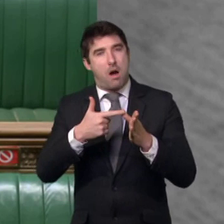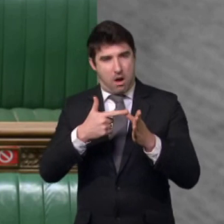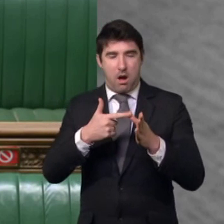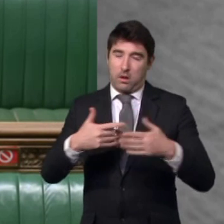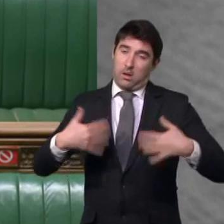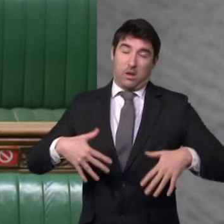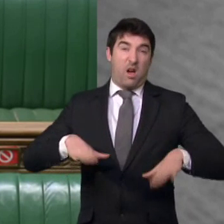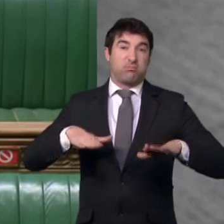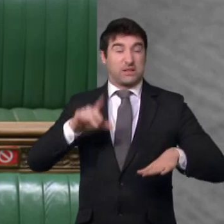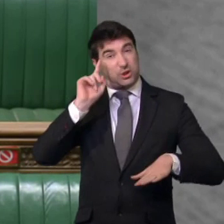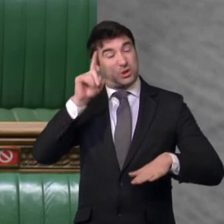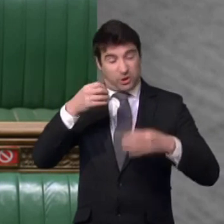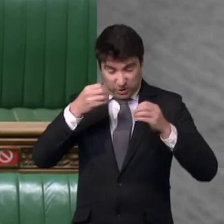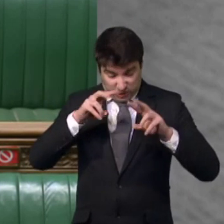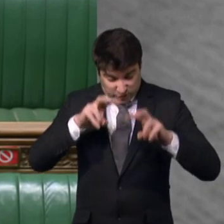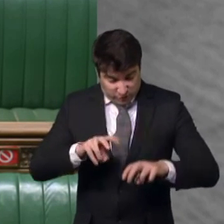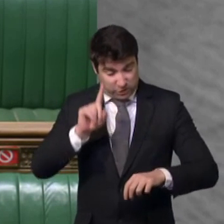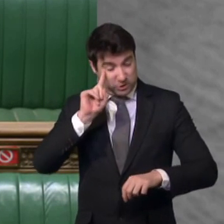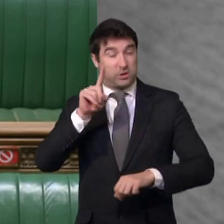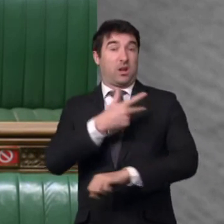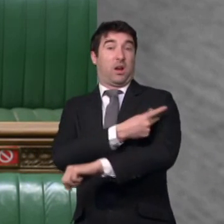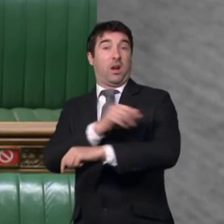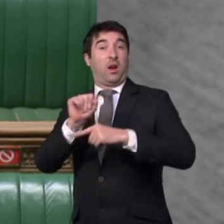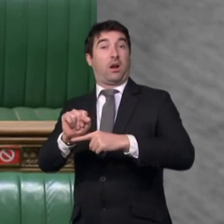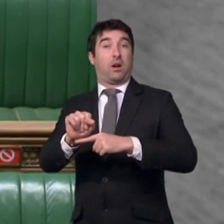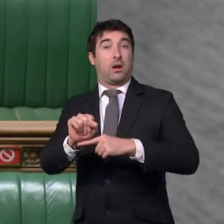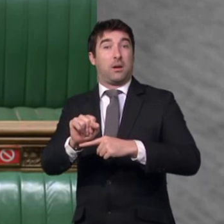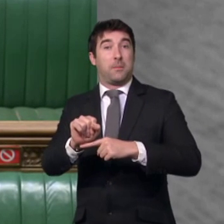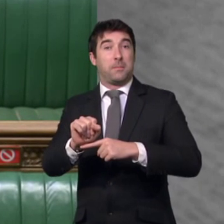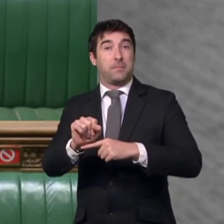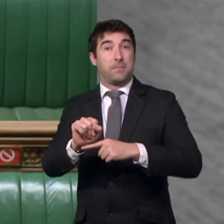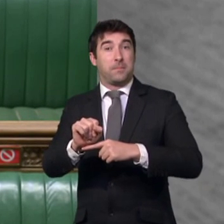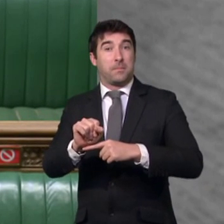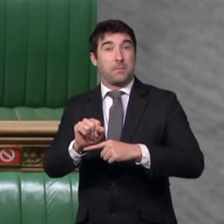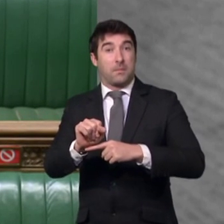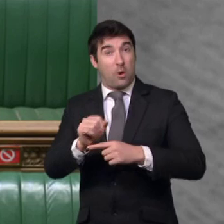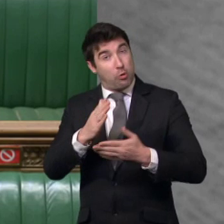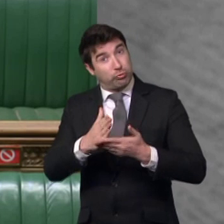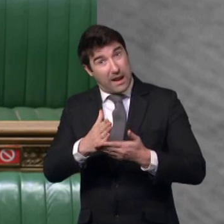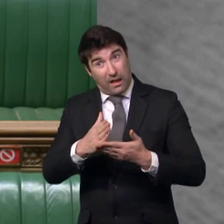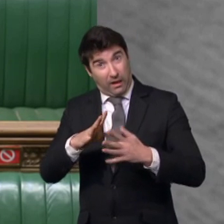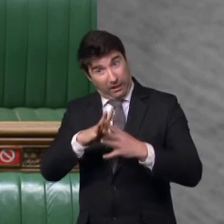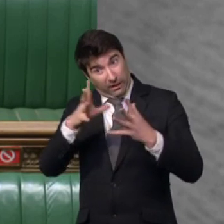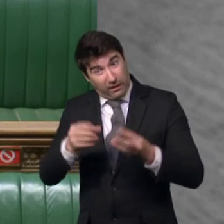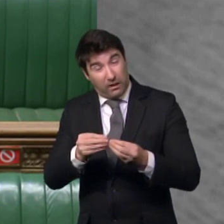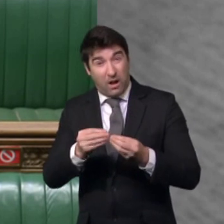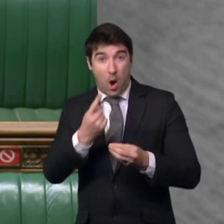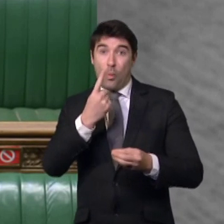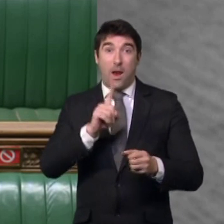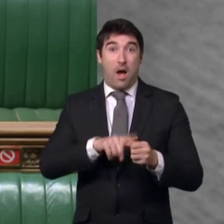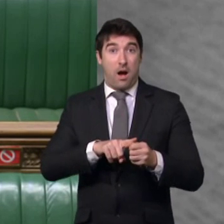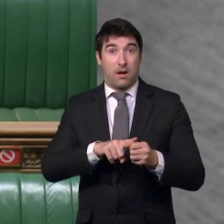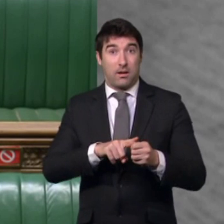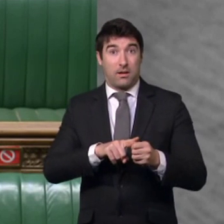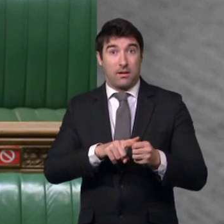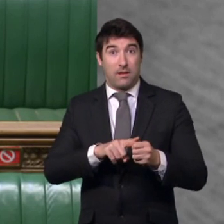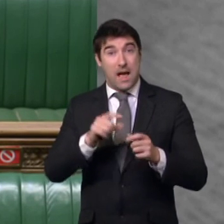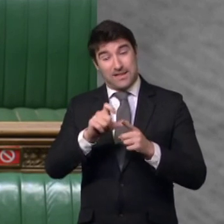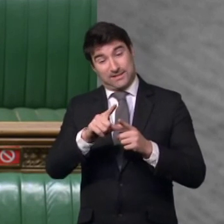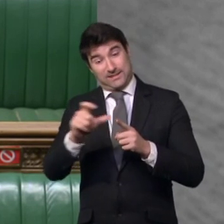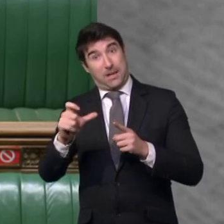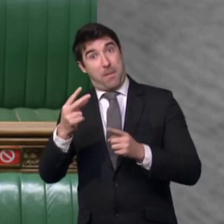It is almost exactly a year since we first heard about what we now know as covid-19 circulating in Wuhan in China.